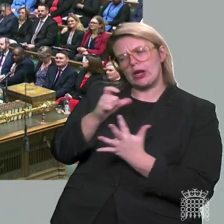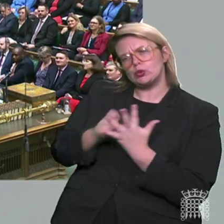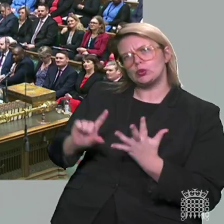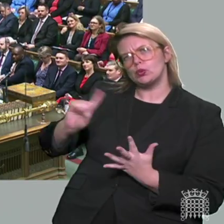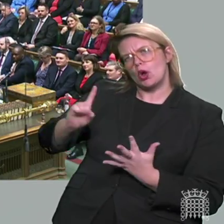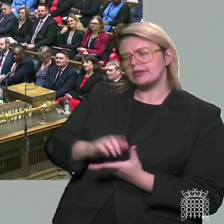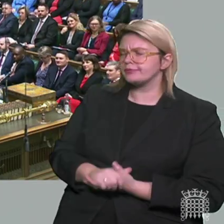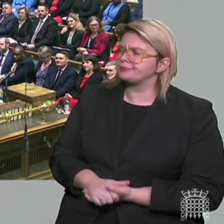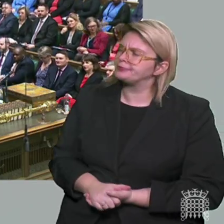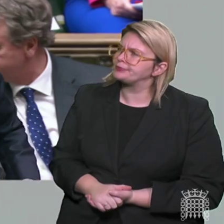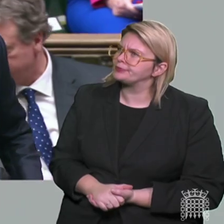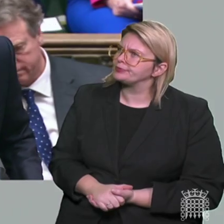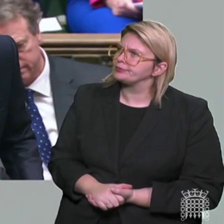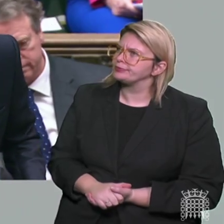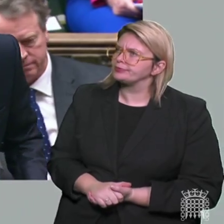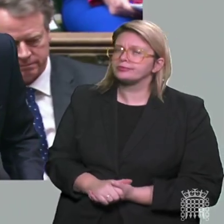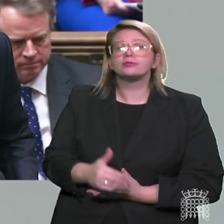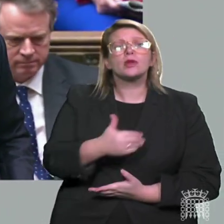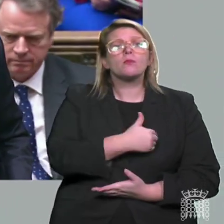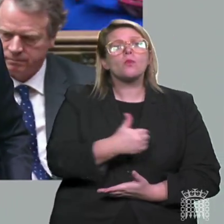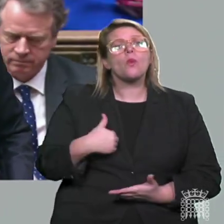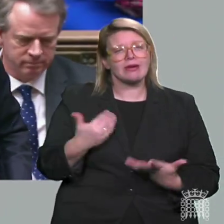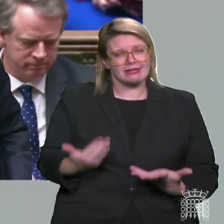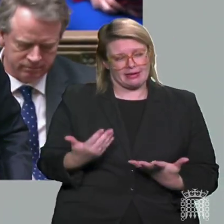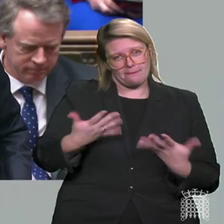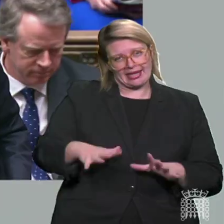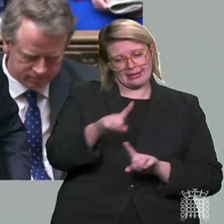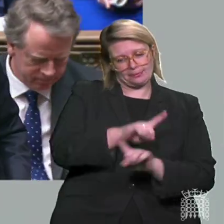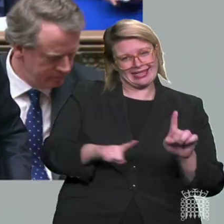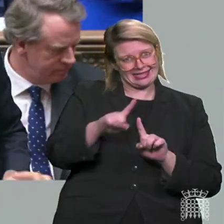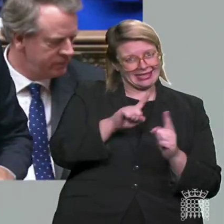This morning, I had meetings with ministerial colleagues and others.